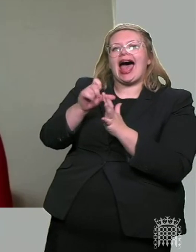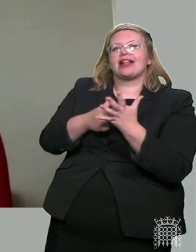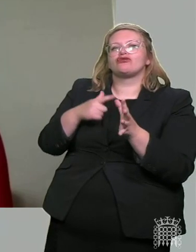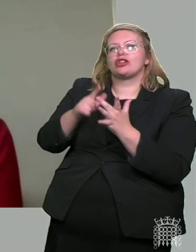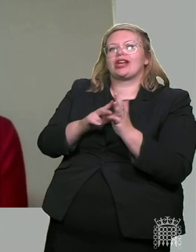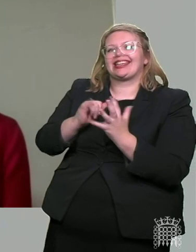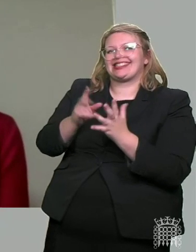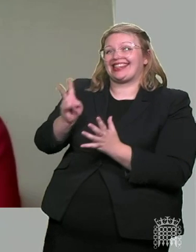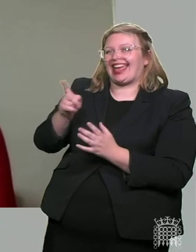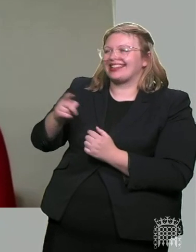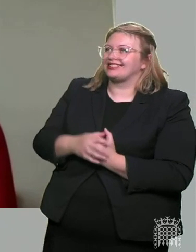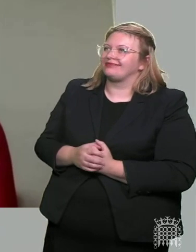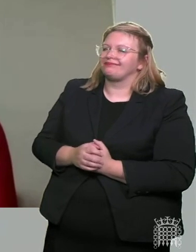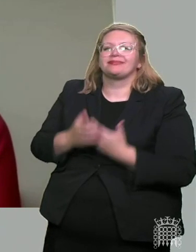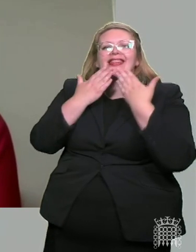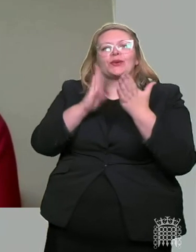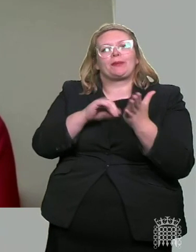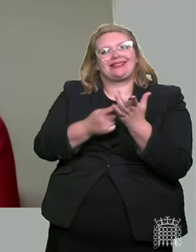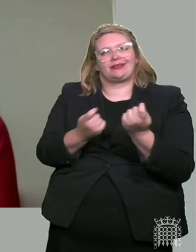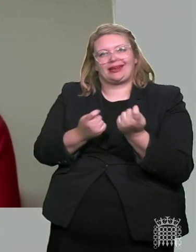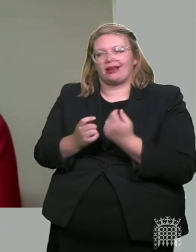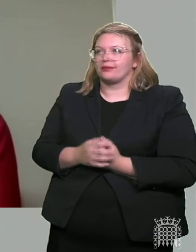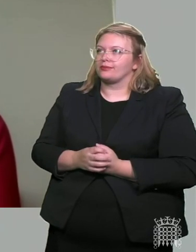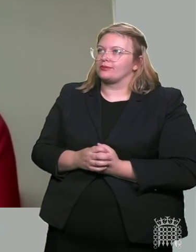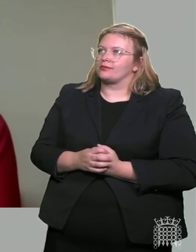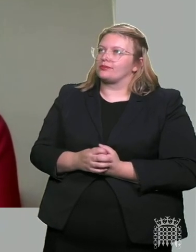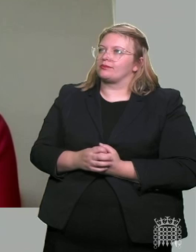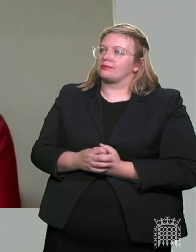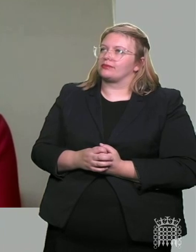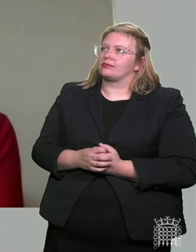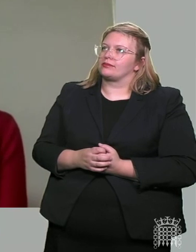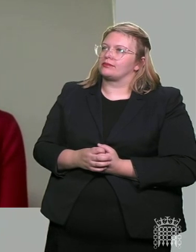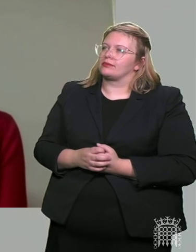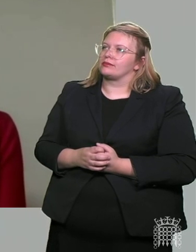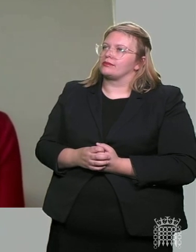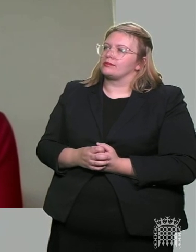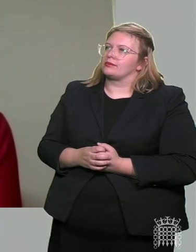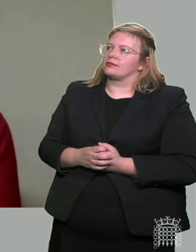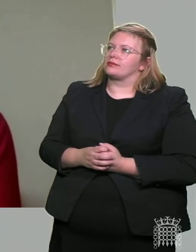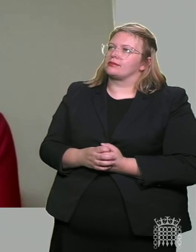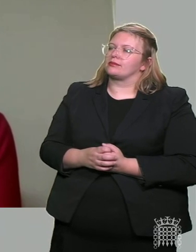Thank you, Mr Speaker. Next week, we will elect our first Mayor of West Yorkshire.